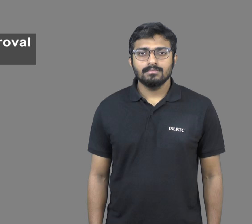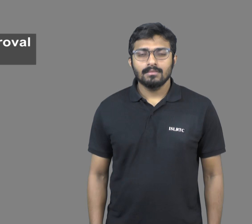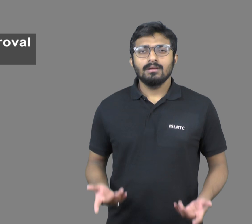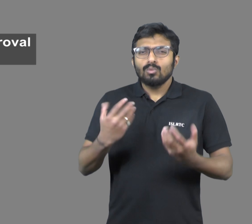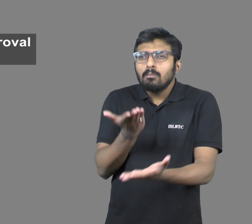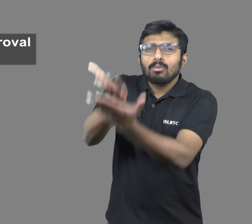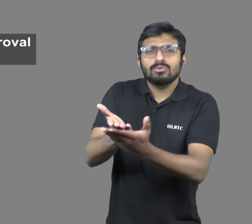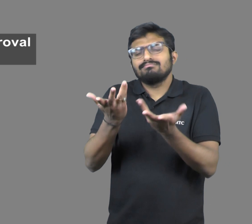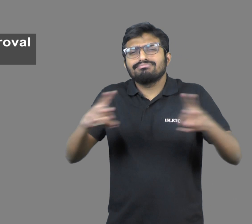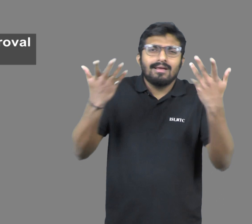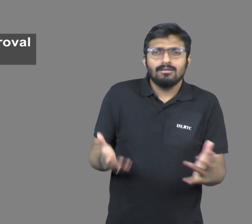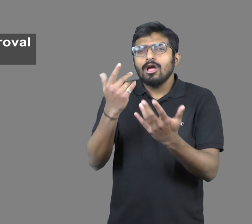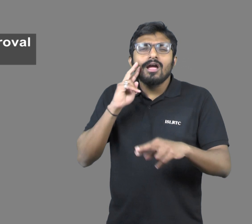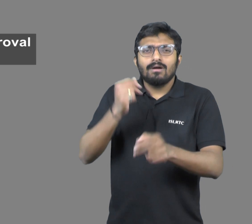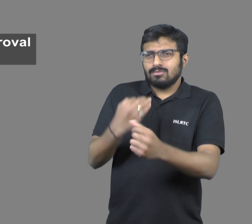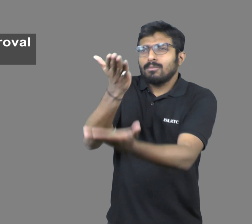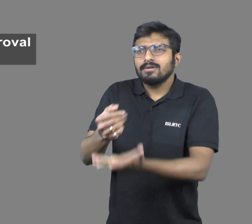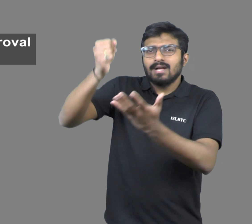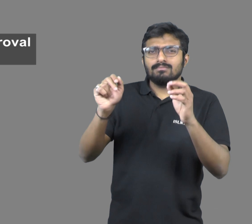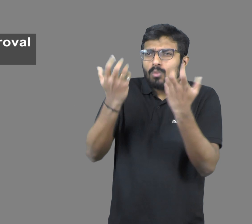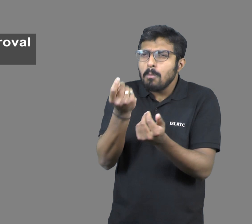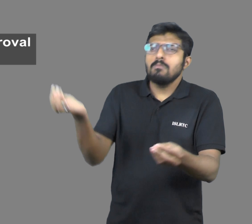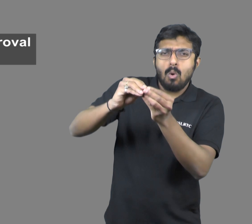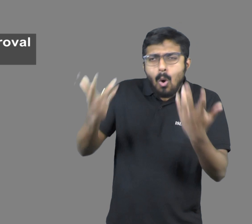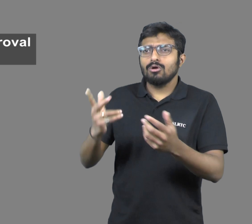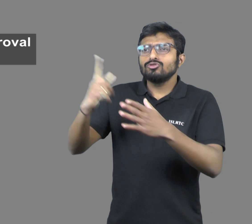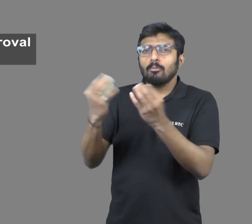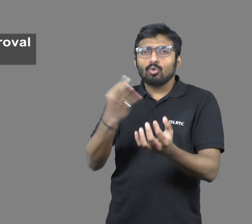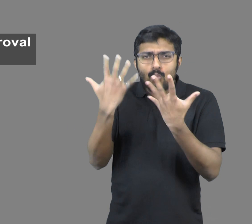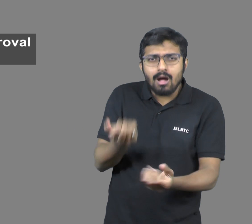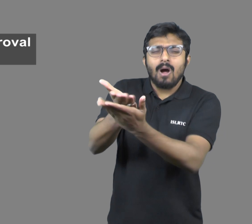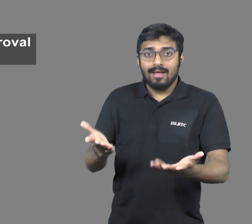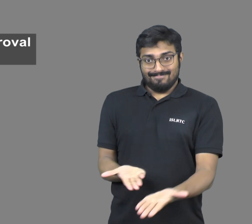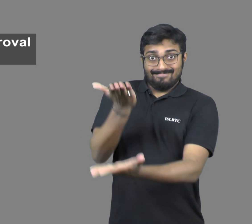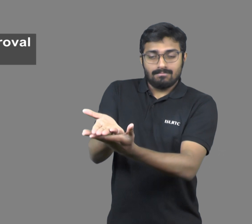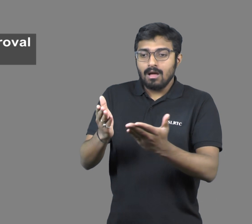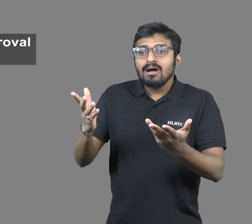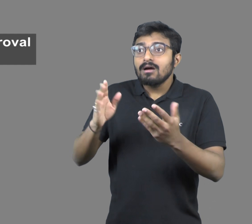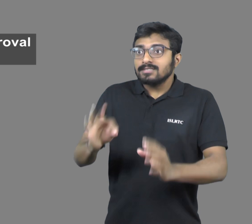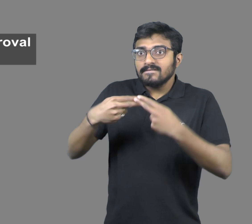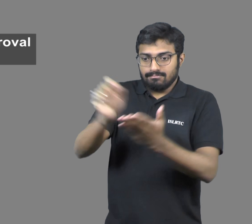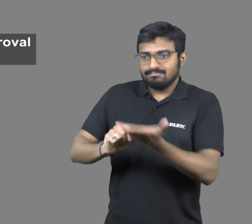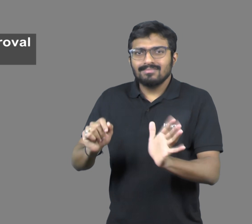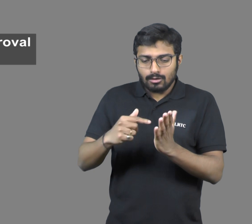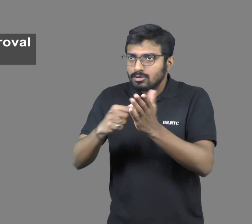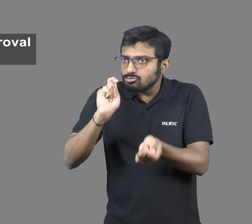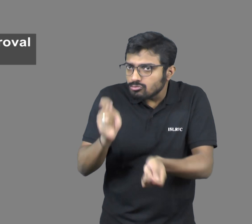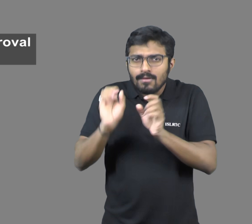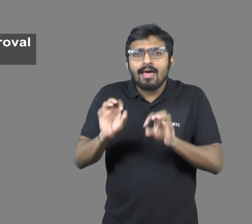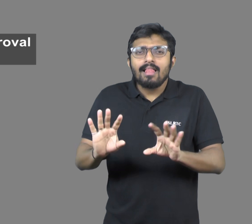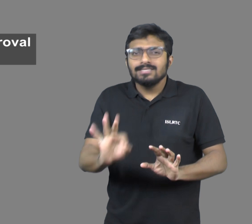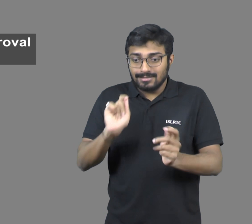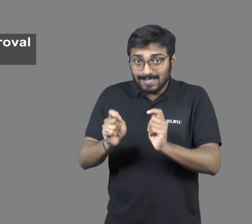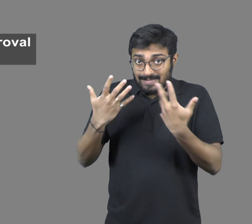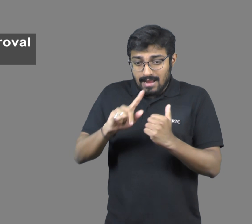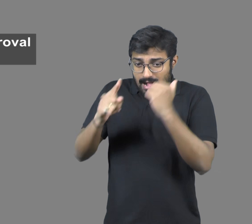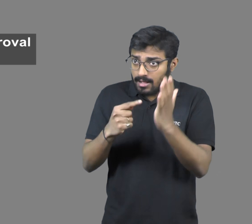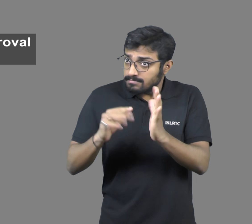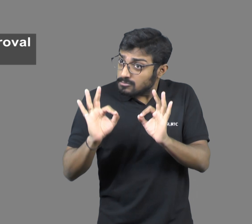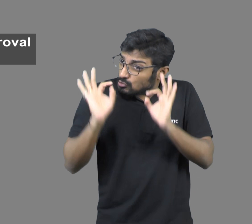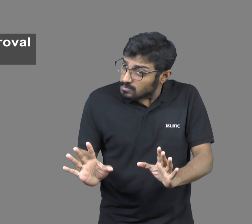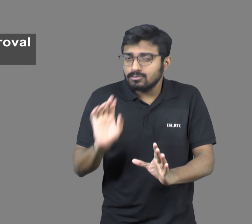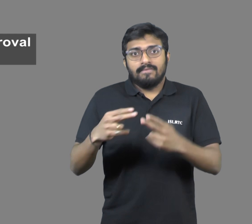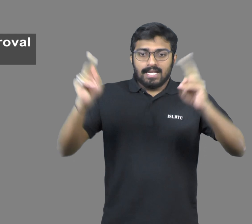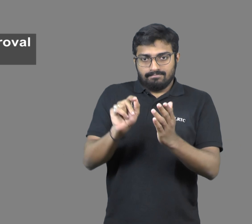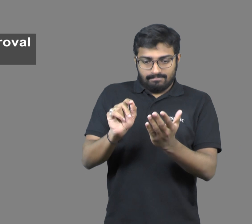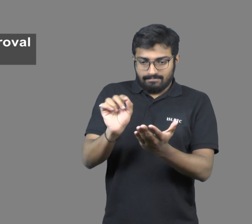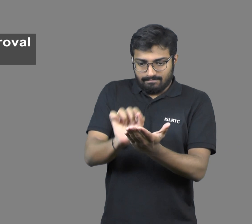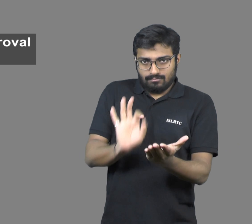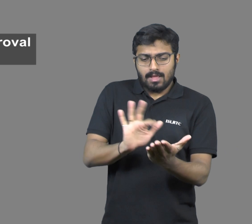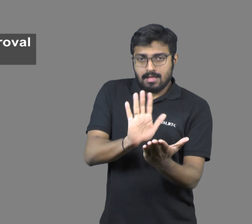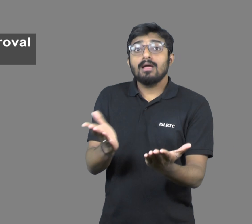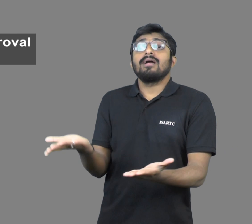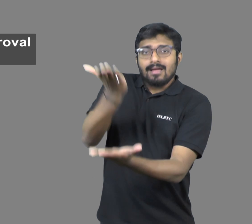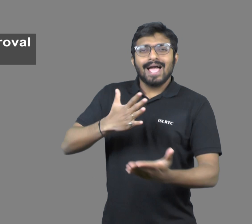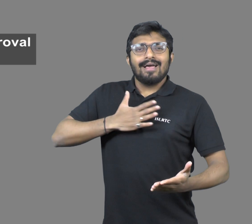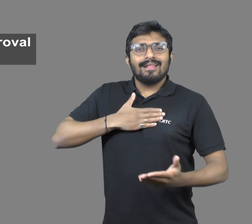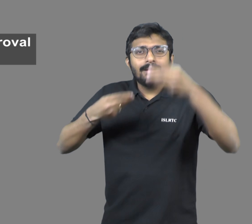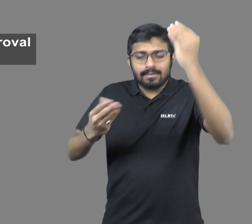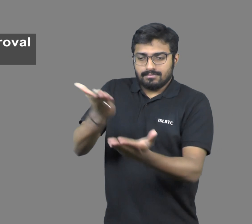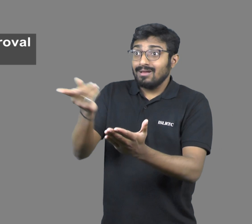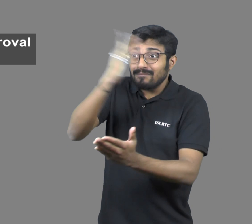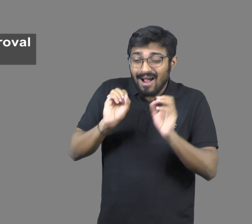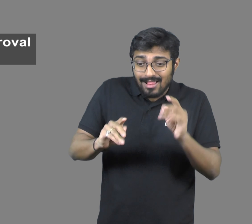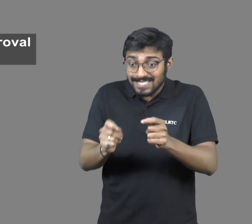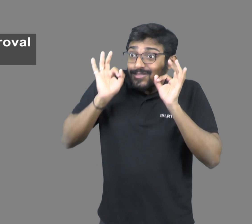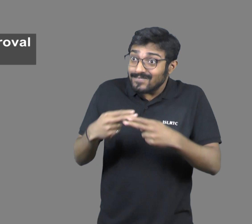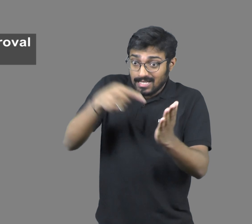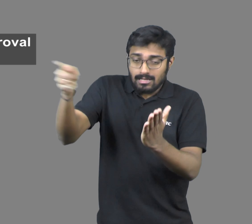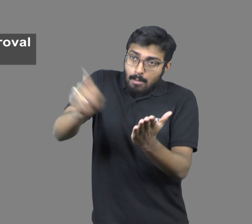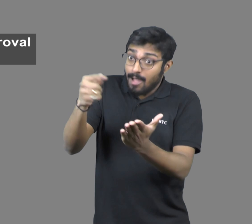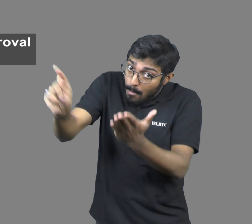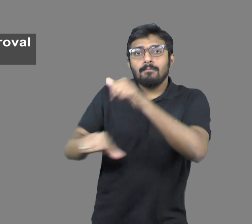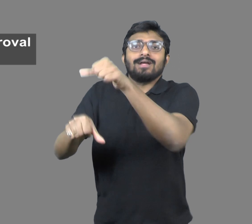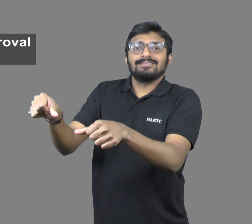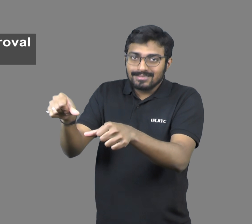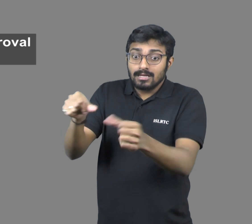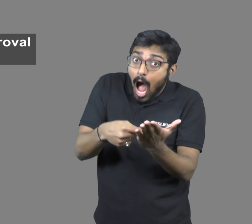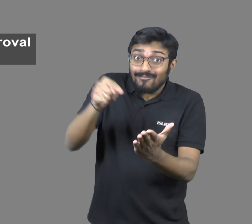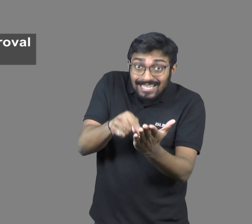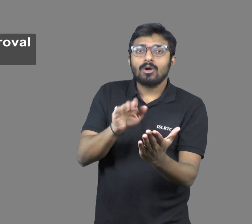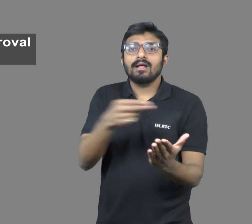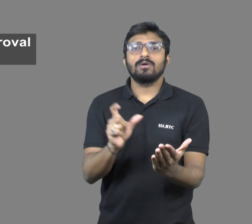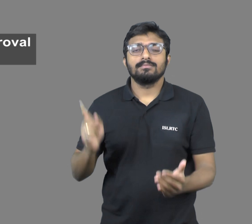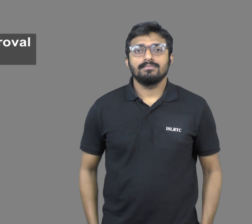Draft for Approval(DFA)